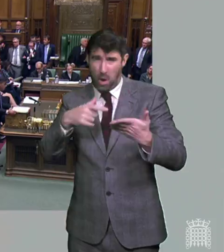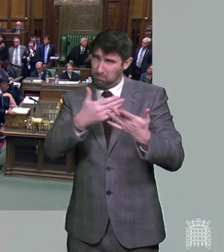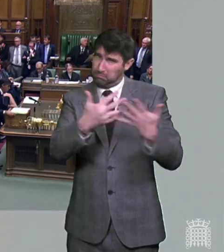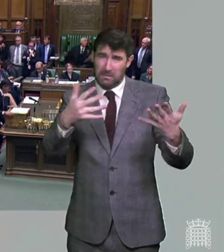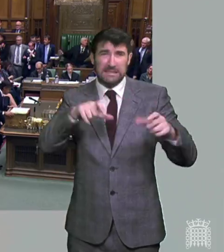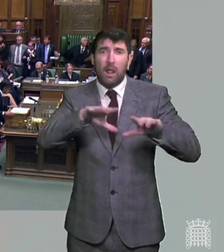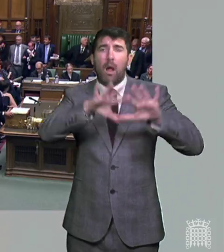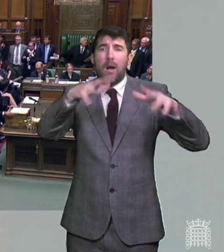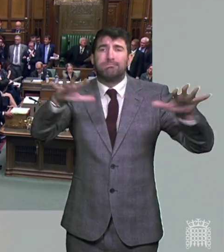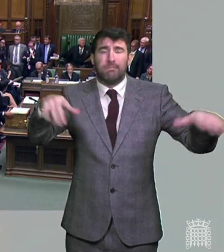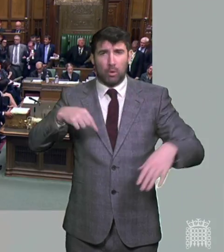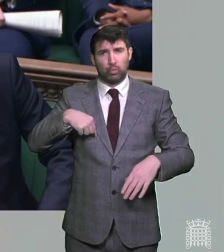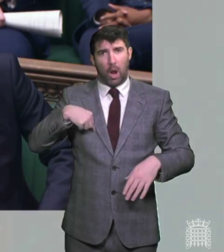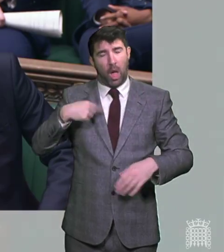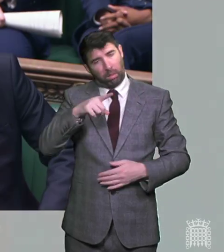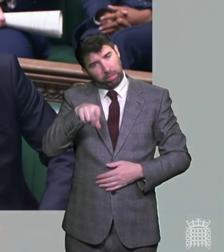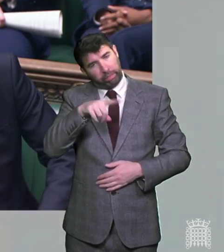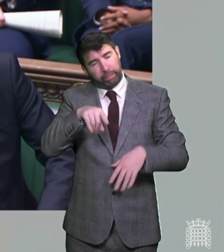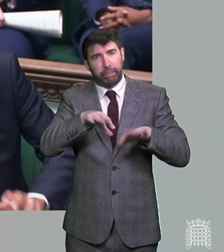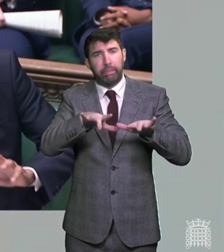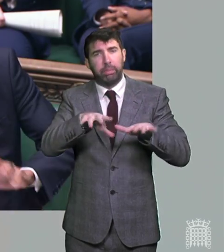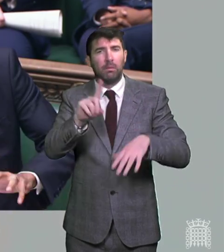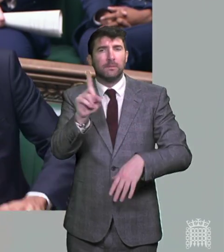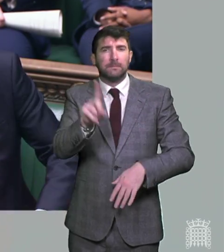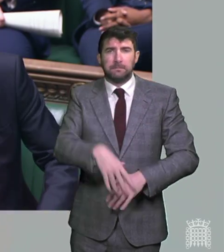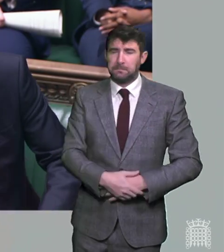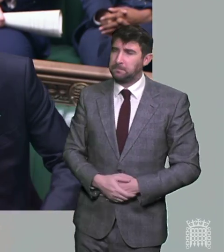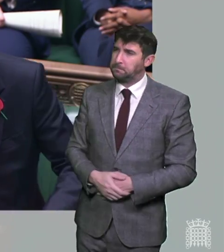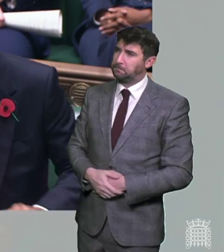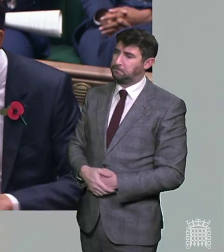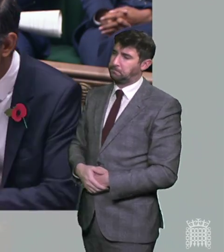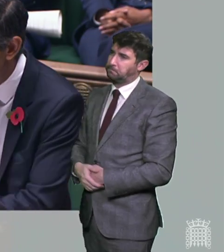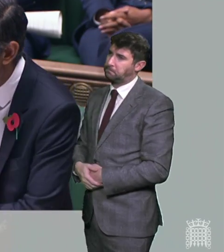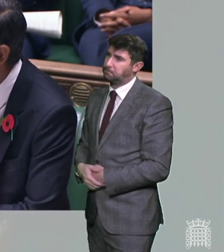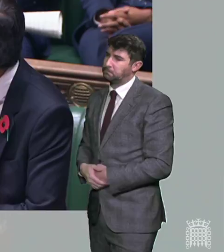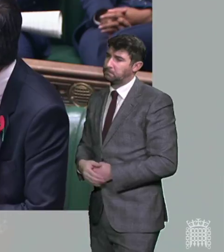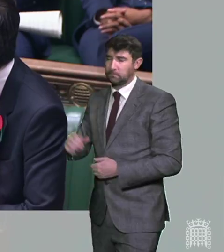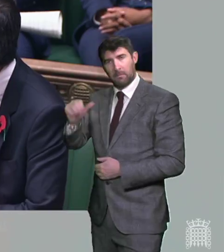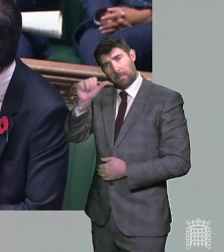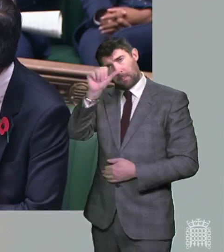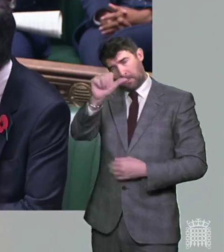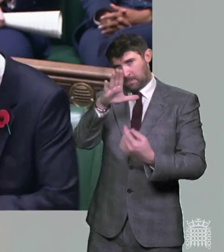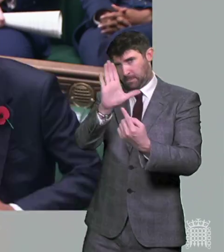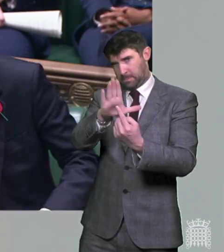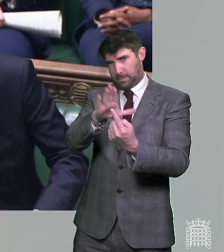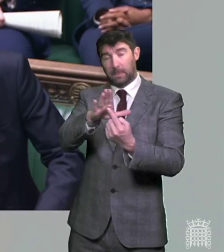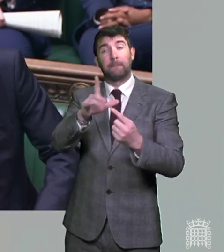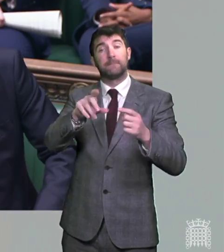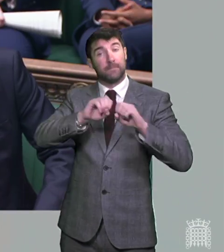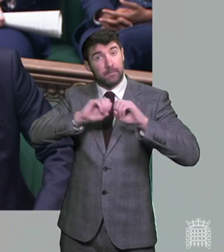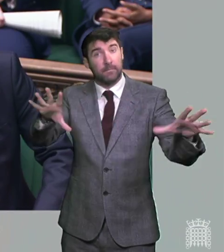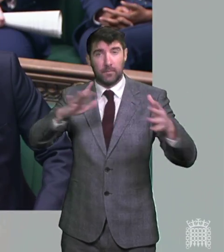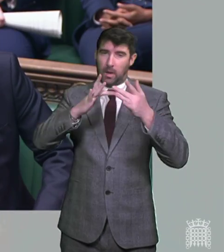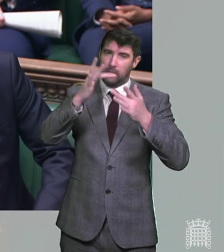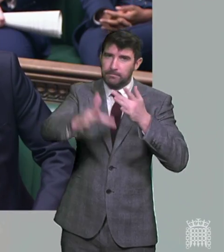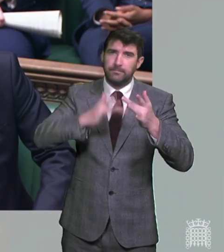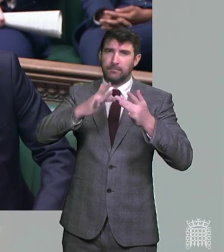My honourable Friend is right to recognise the role of broadband in providing levelling-up opportunities across our economy.